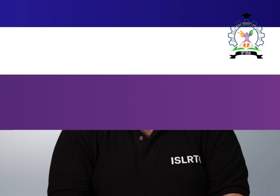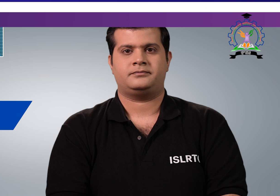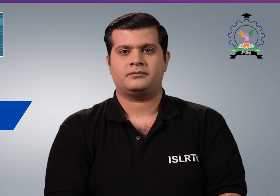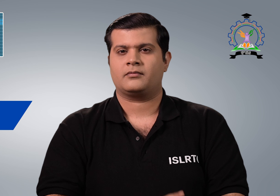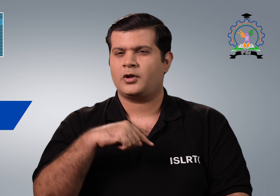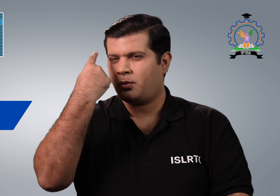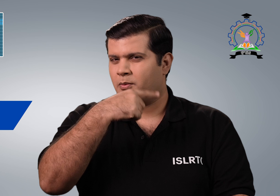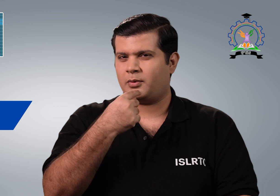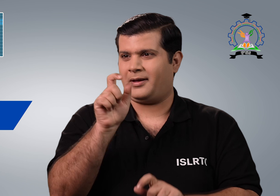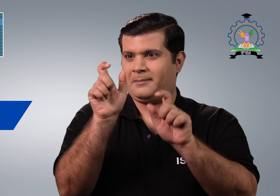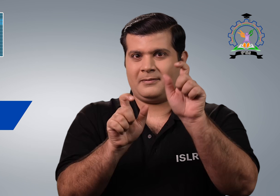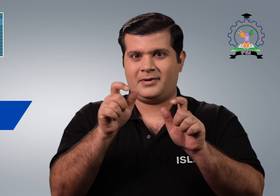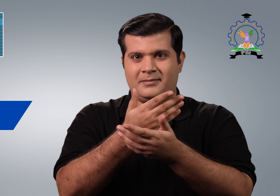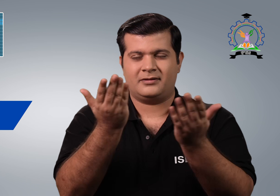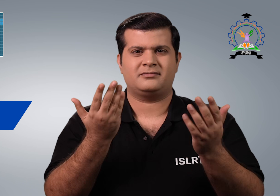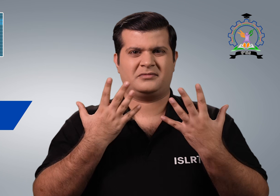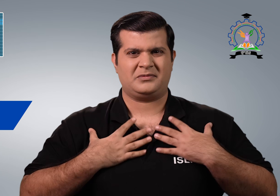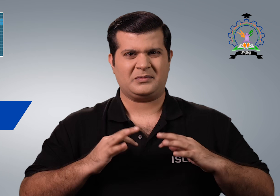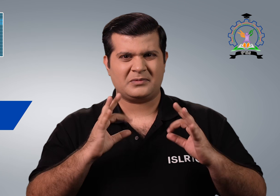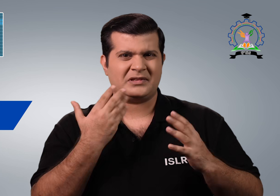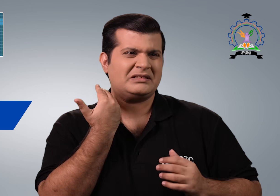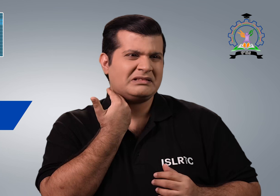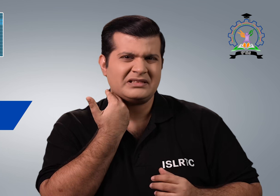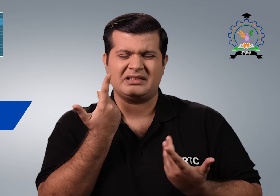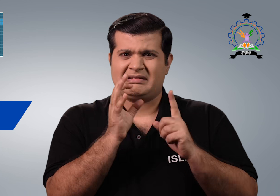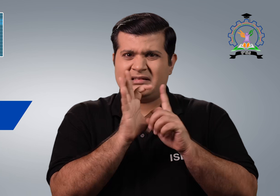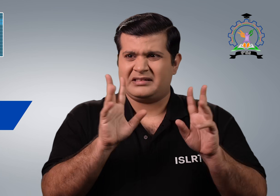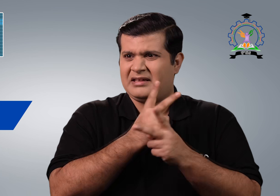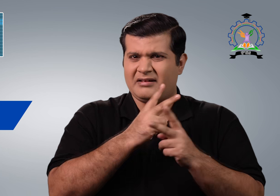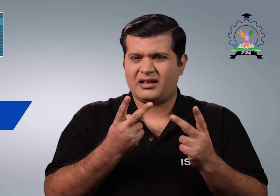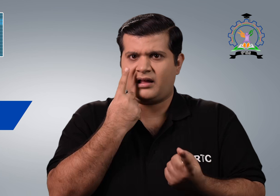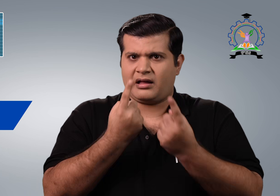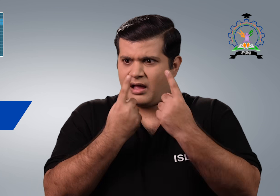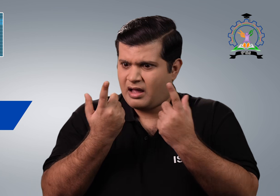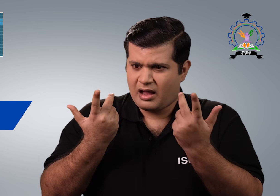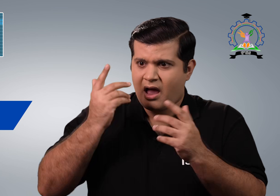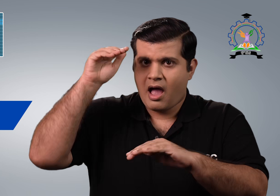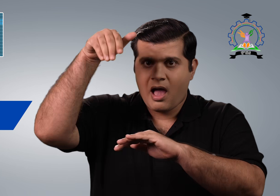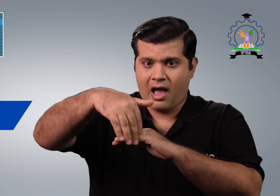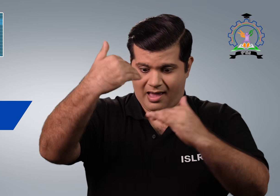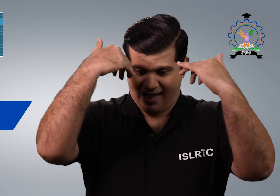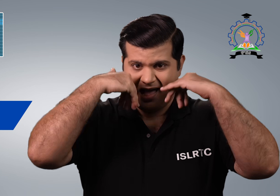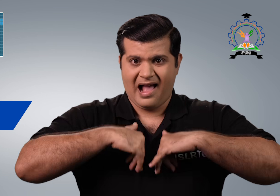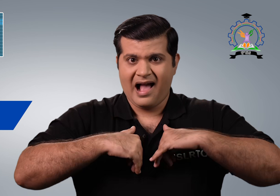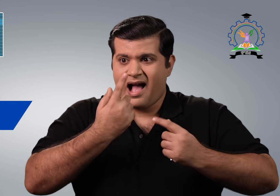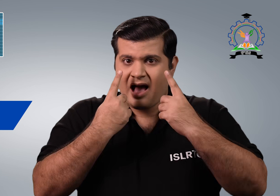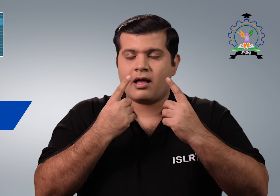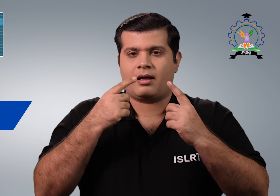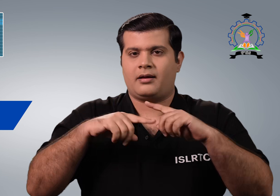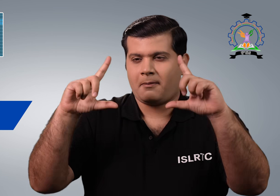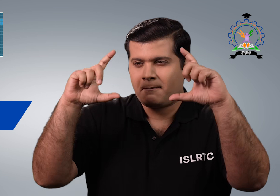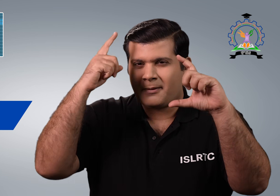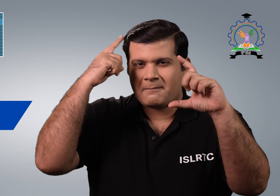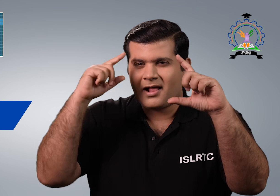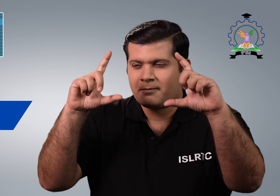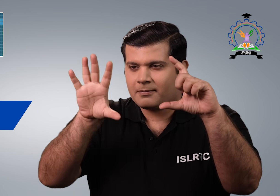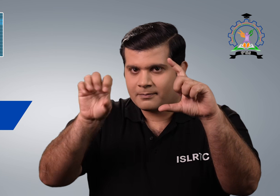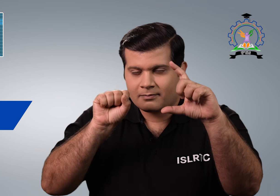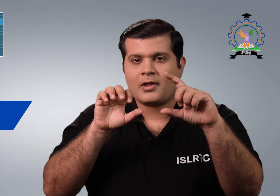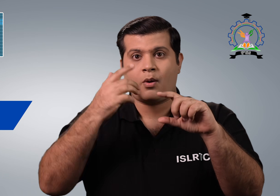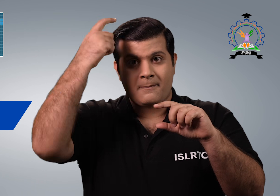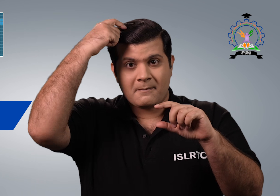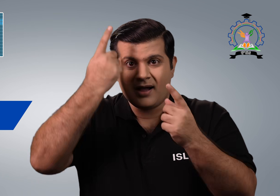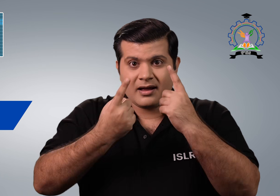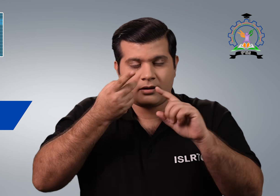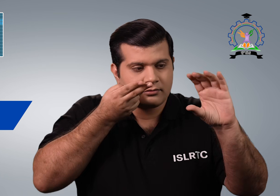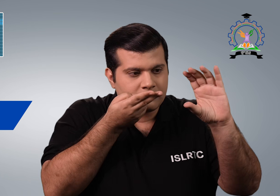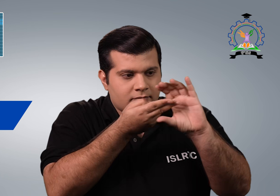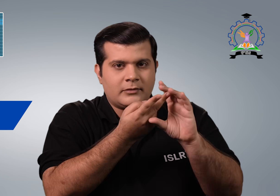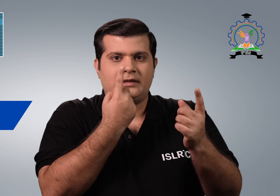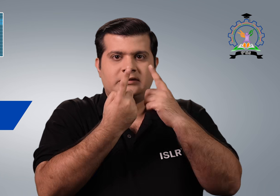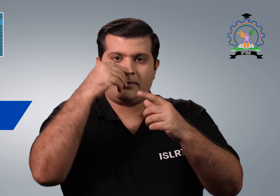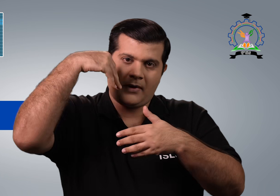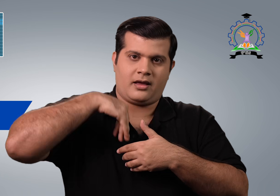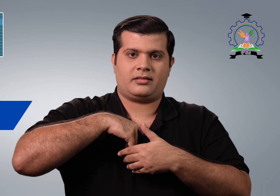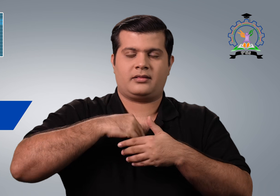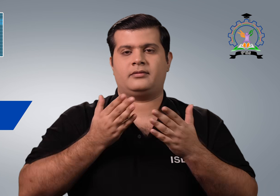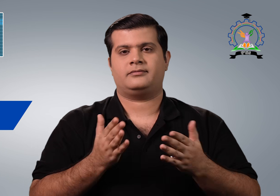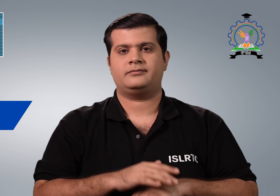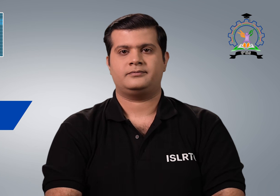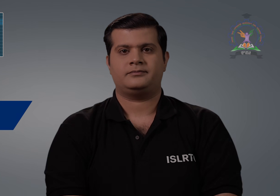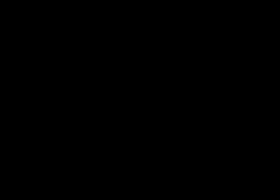Radiology is diagnosing diseases in patients using imaging techniques such as X-rays, MRI, and ultrasound.